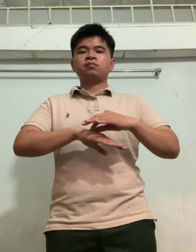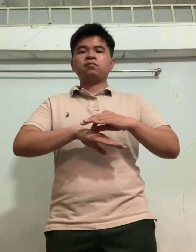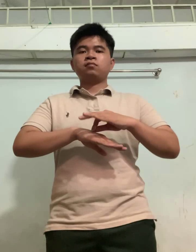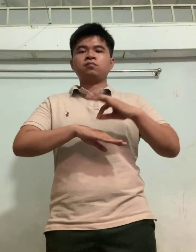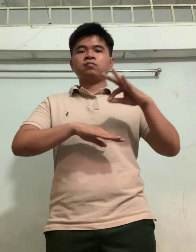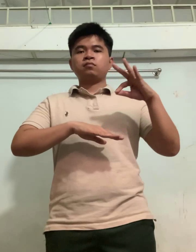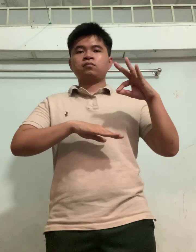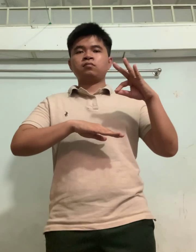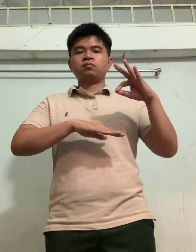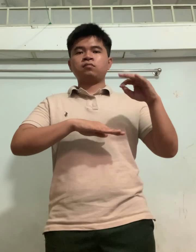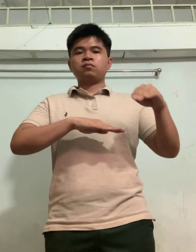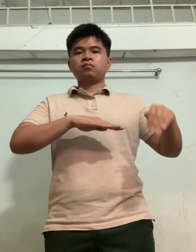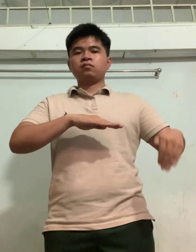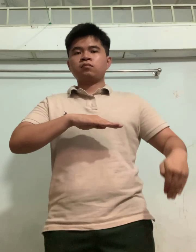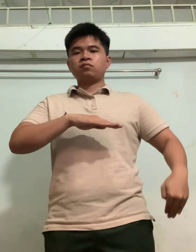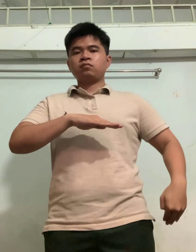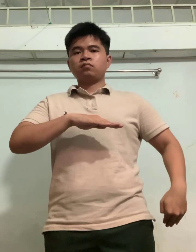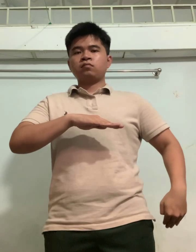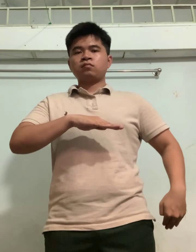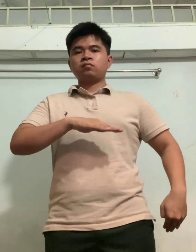tuan sau